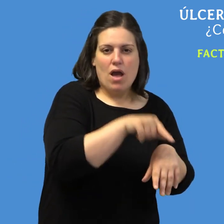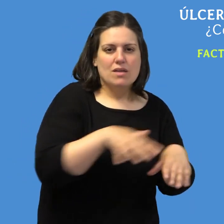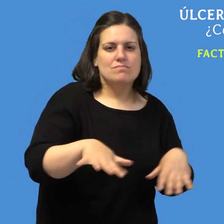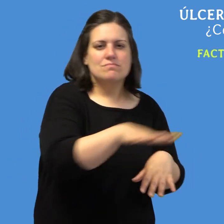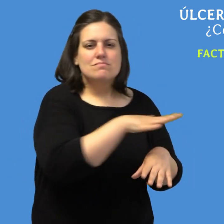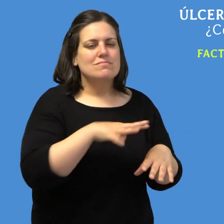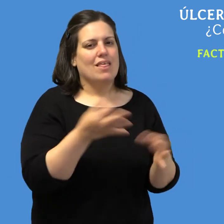dónde